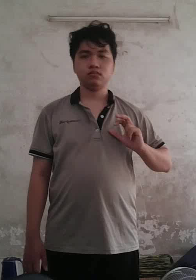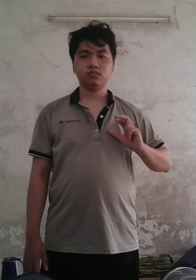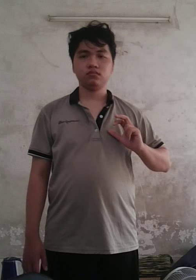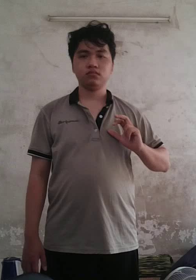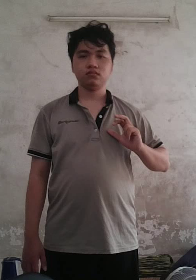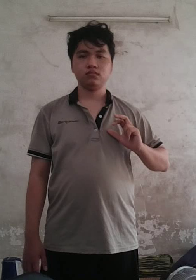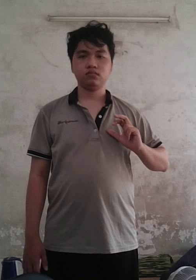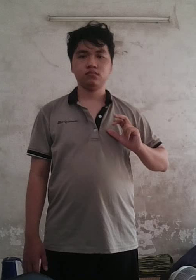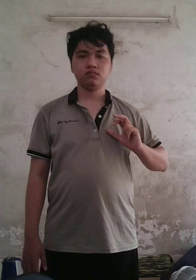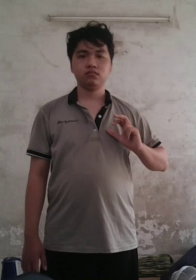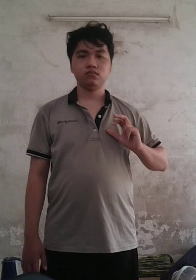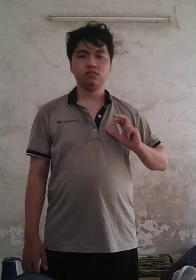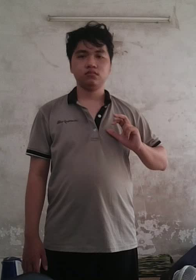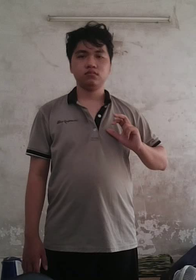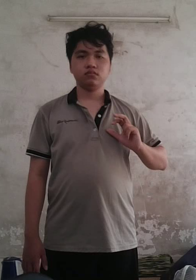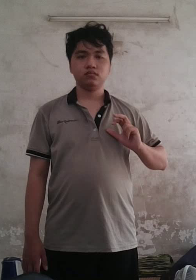giau co